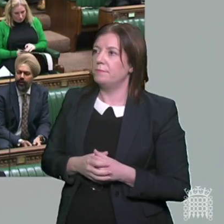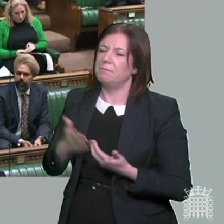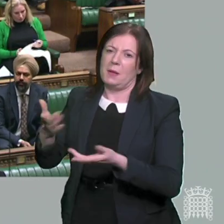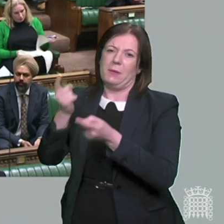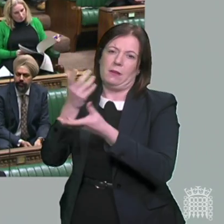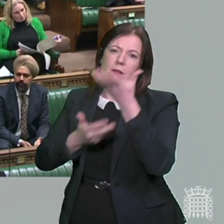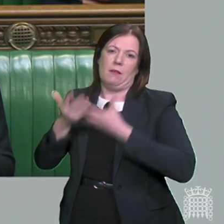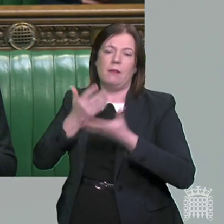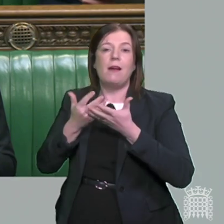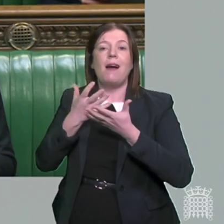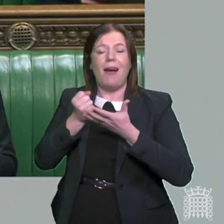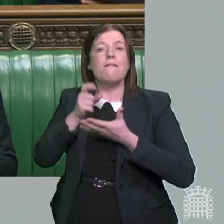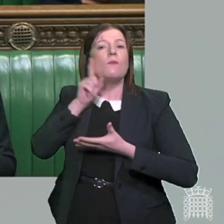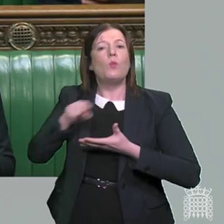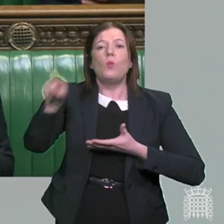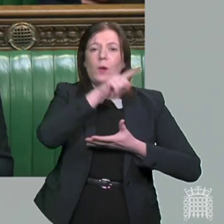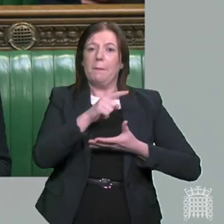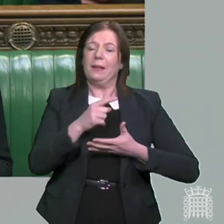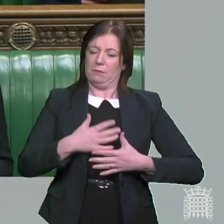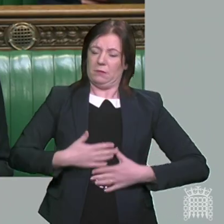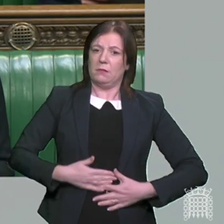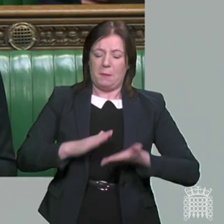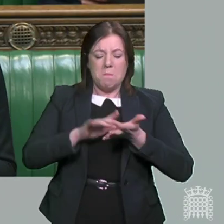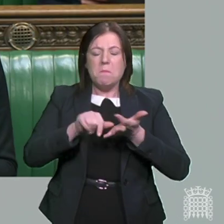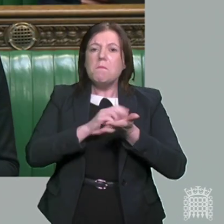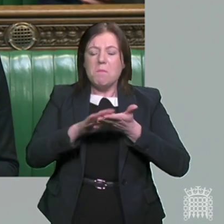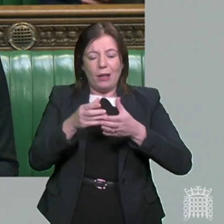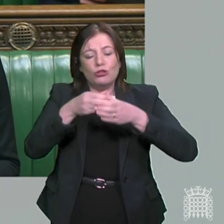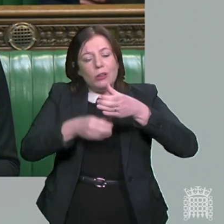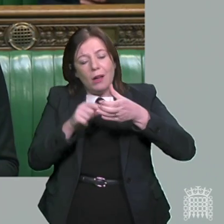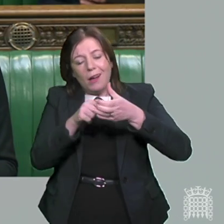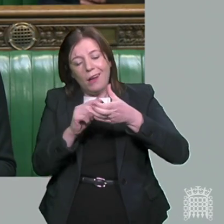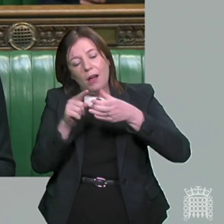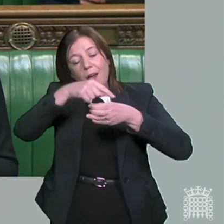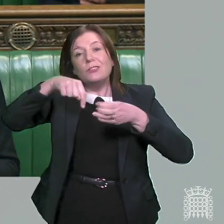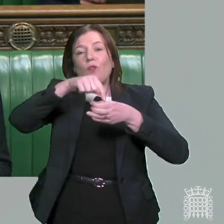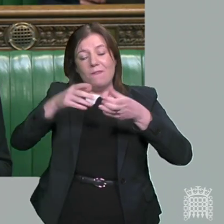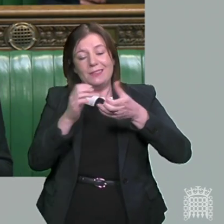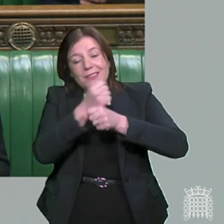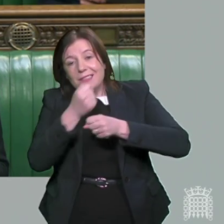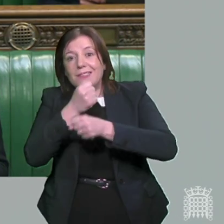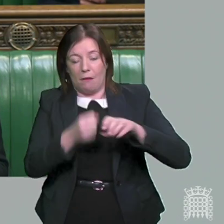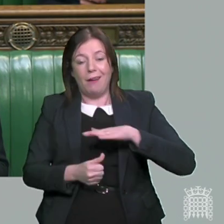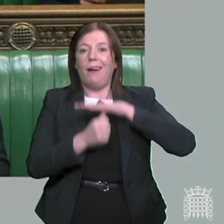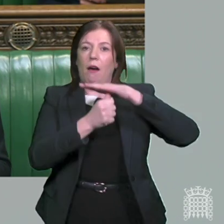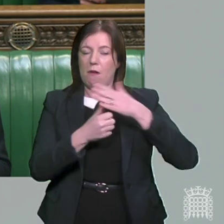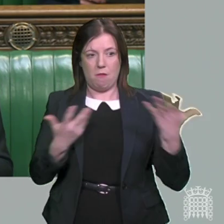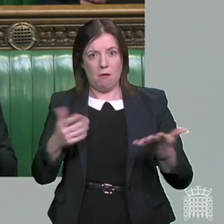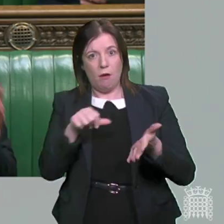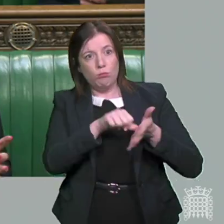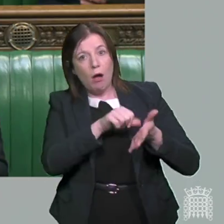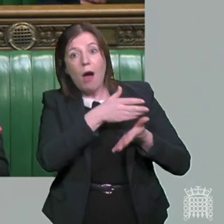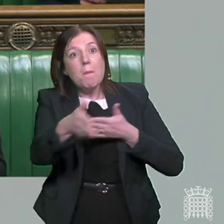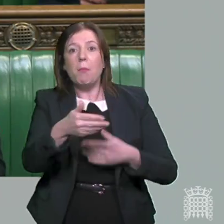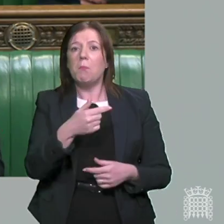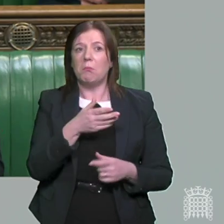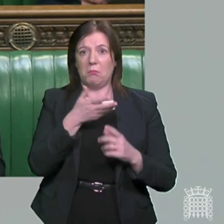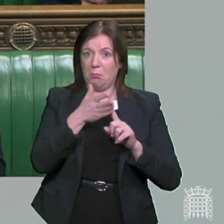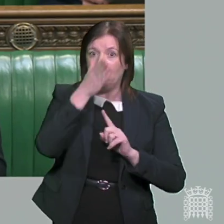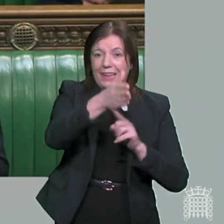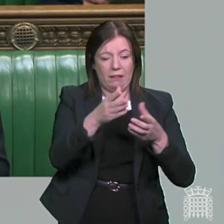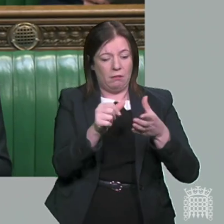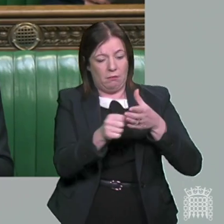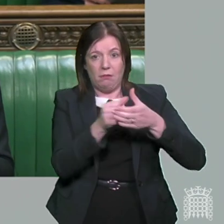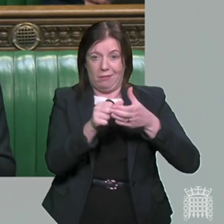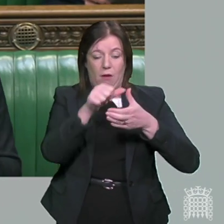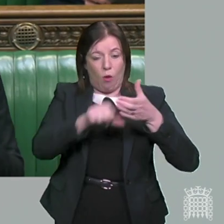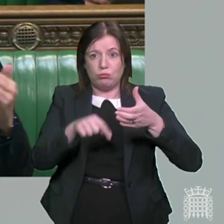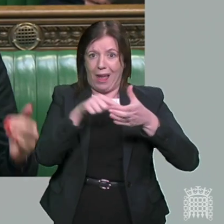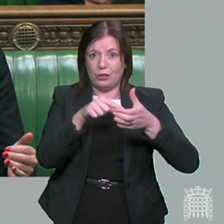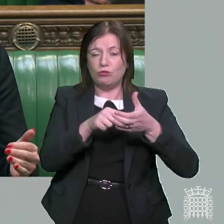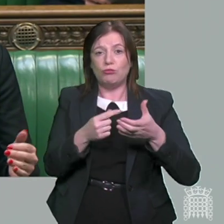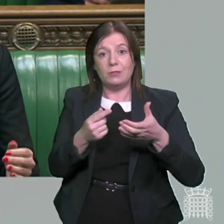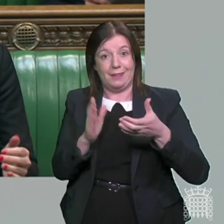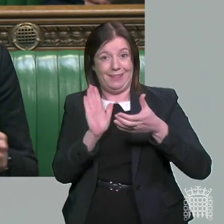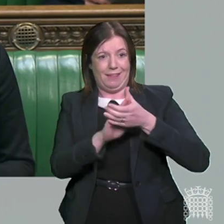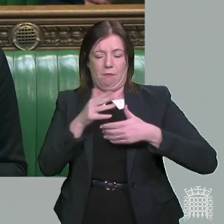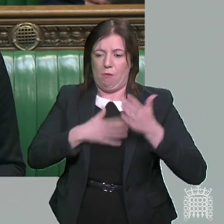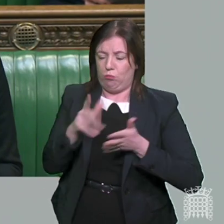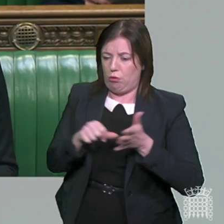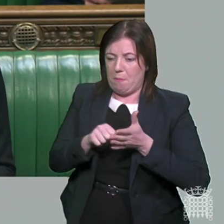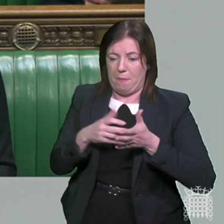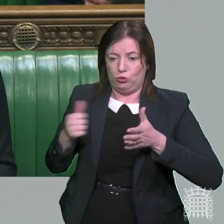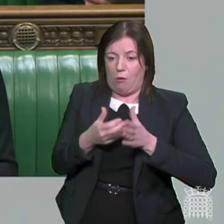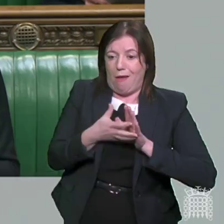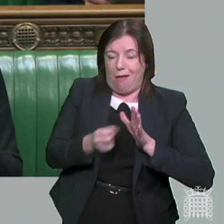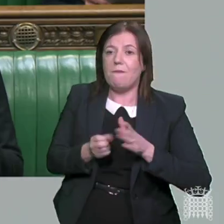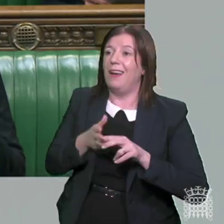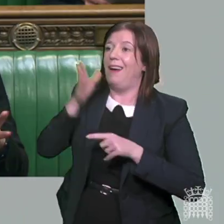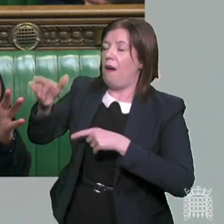Some vaginal mesh-injured women have been left waiting four years for mesh removal, and I have already highlighted women’s concerns that the surgeons they go to for mesh removal are trained only in implanting the mesh and not in removing it.